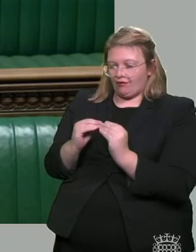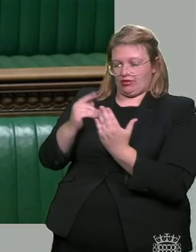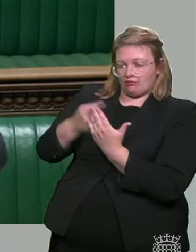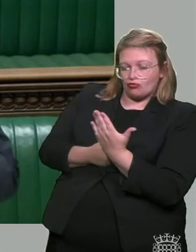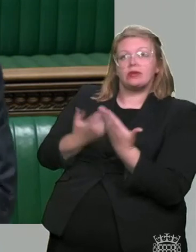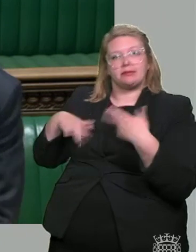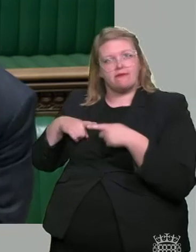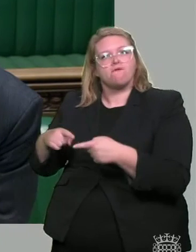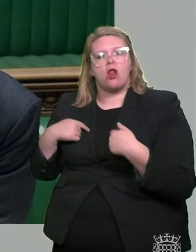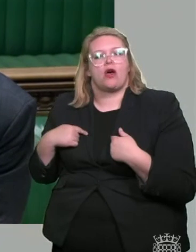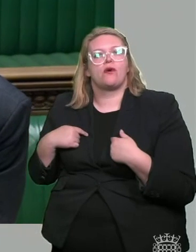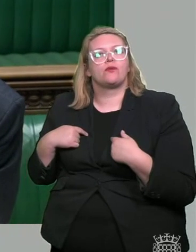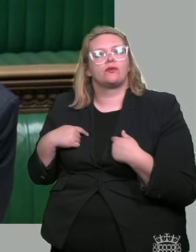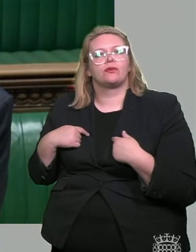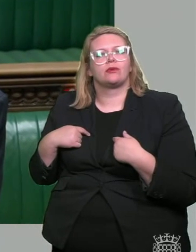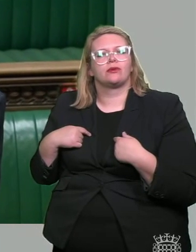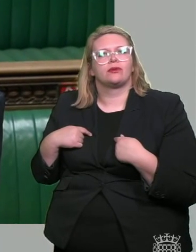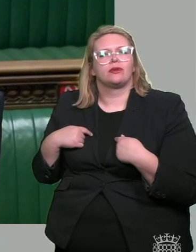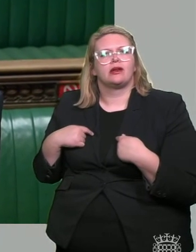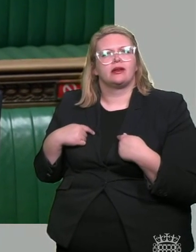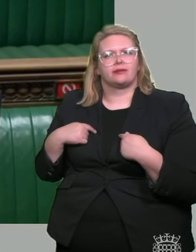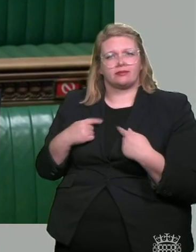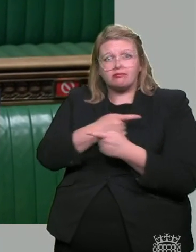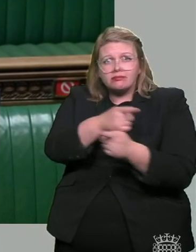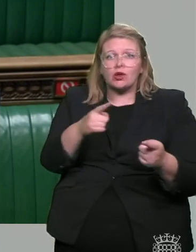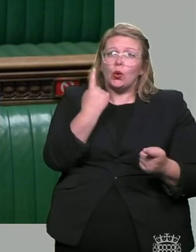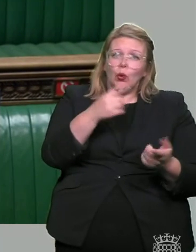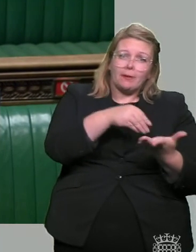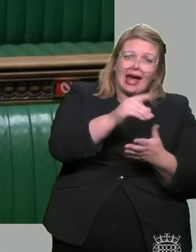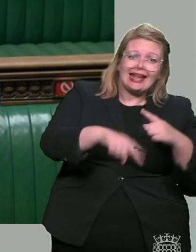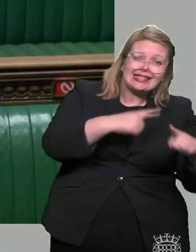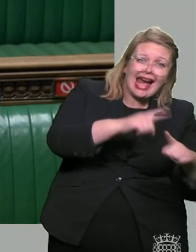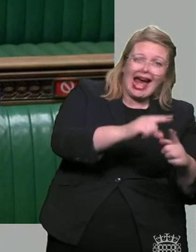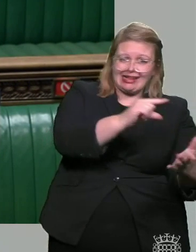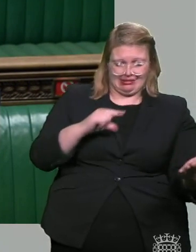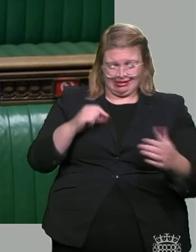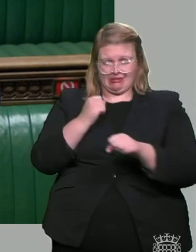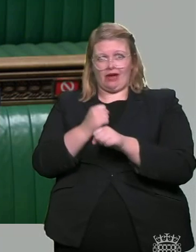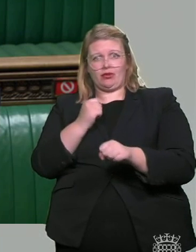When it comes to the taxpayer and the costs of No.